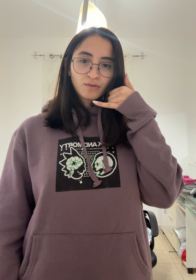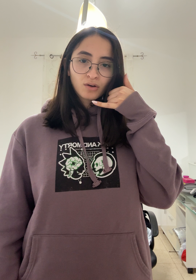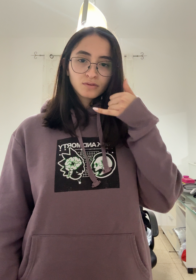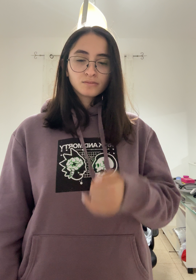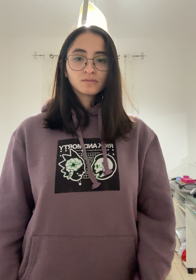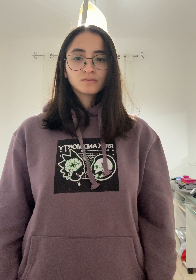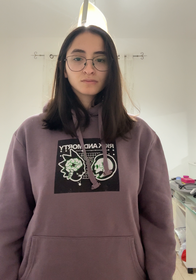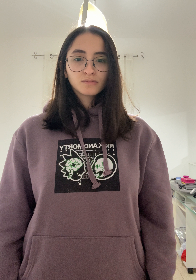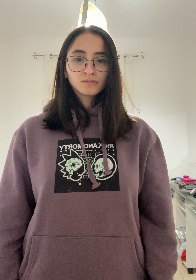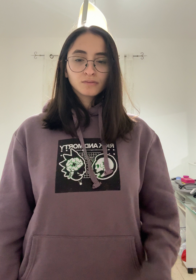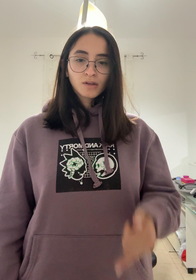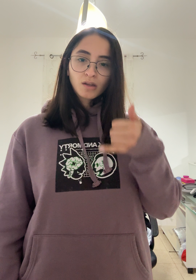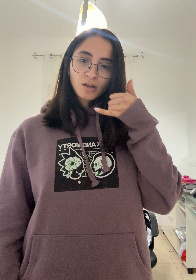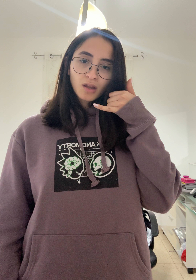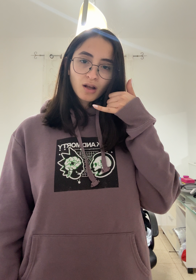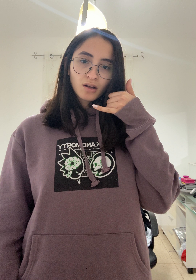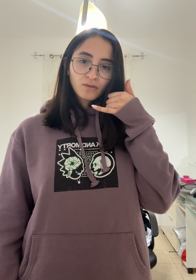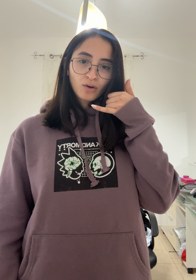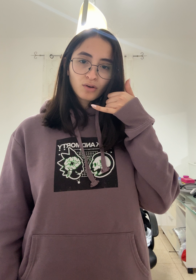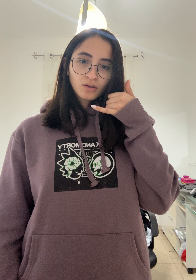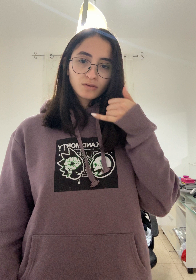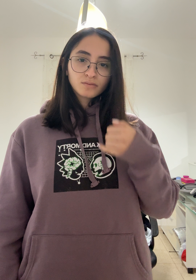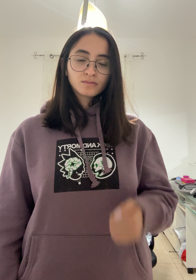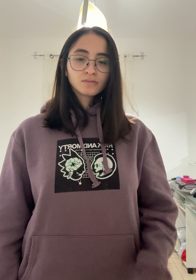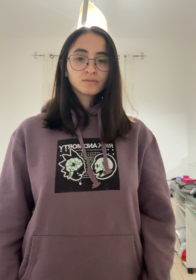טלפון